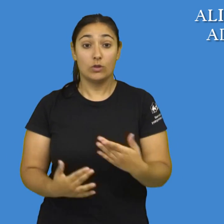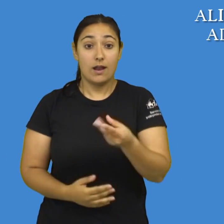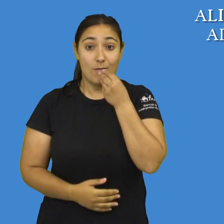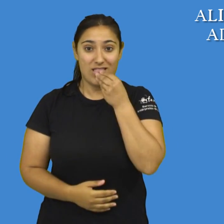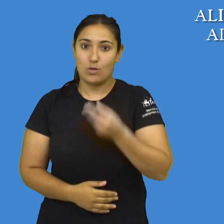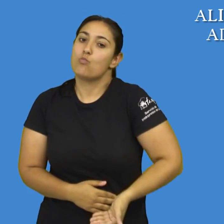comer